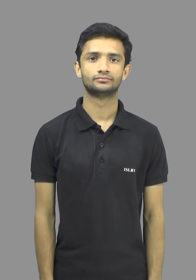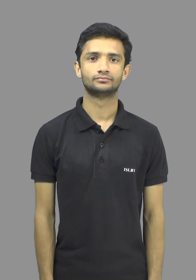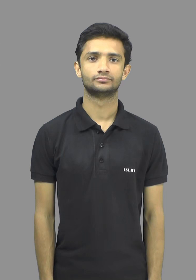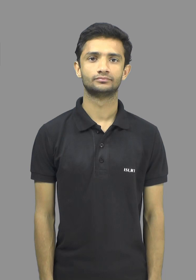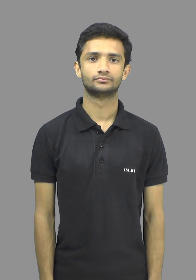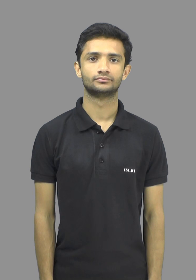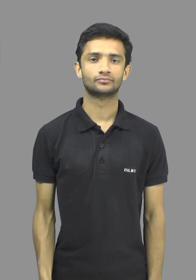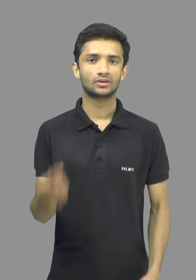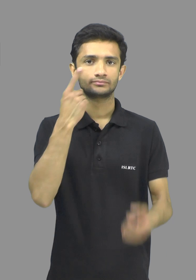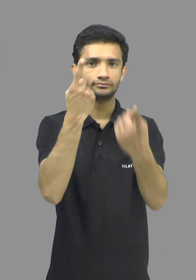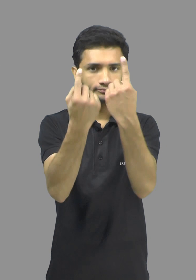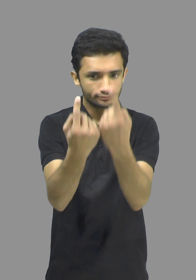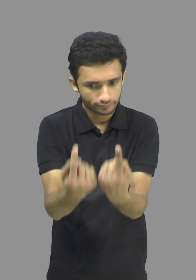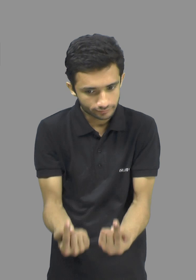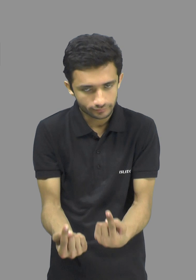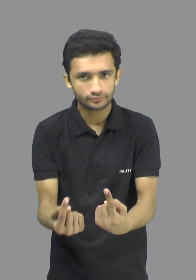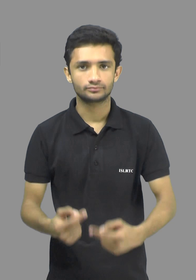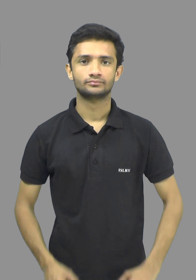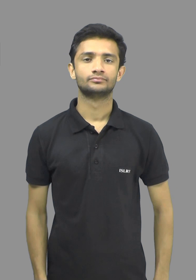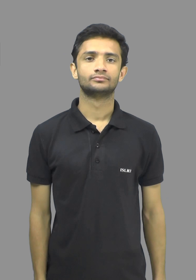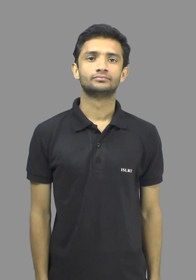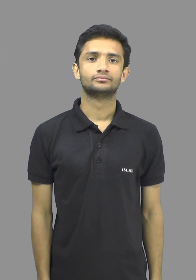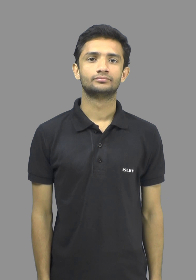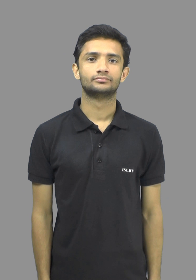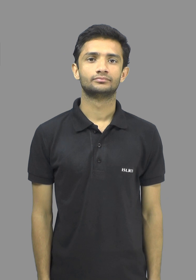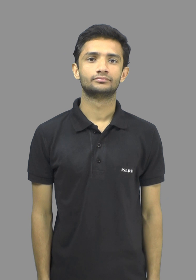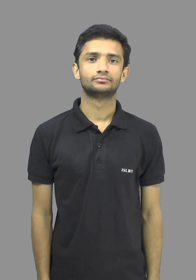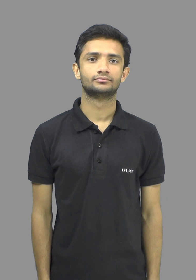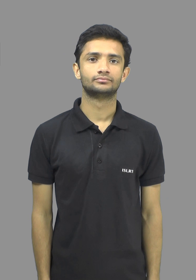Check Look at Scrutinize